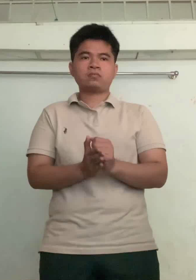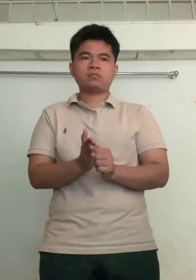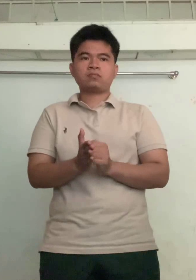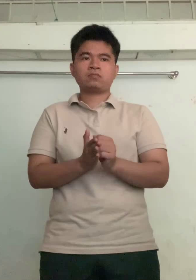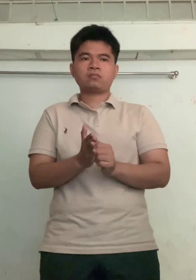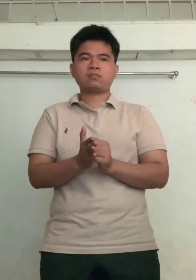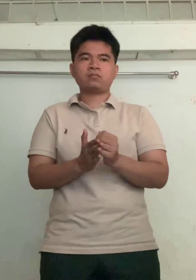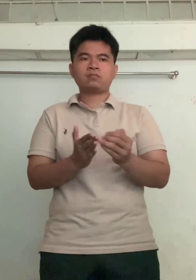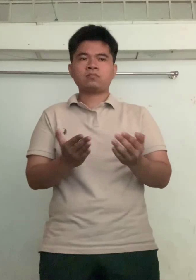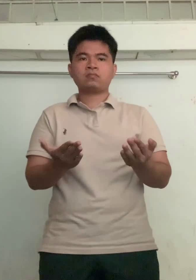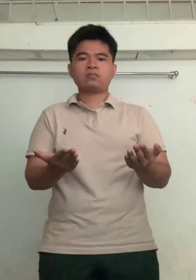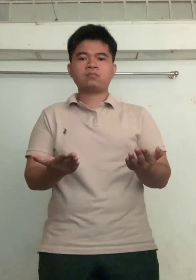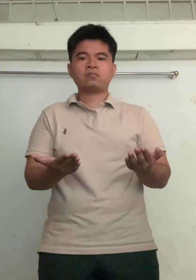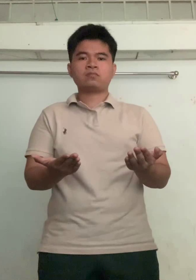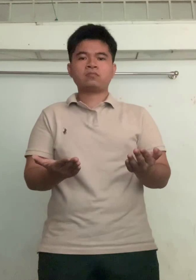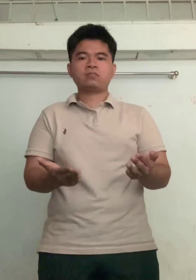thang nay